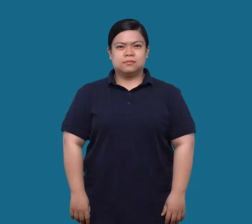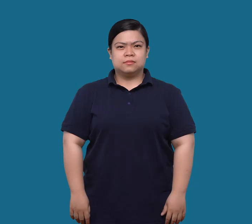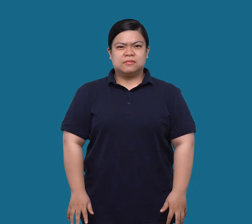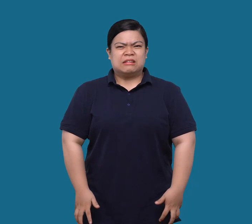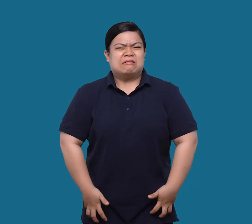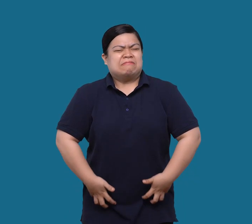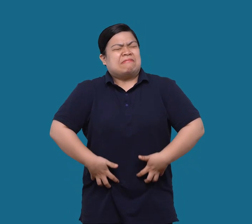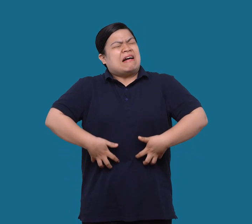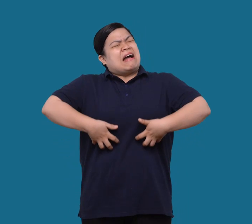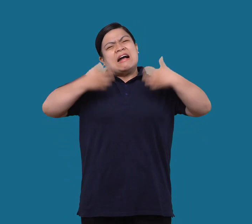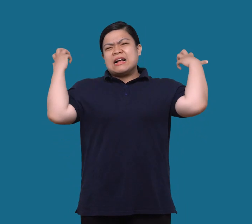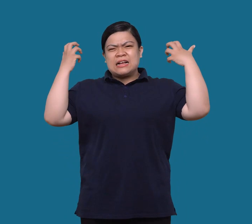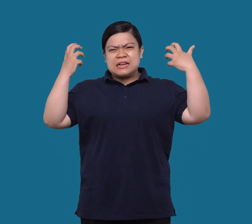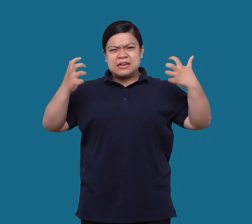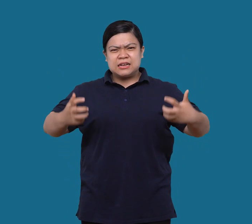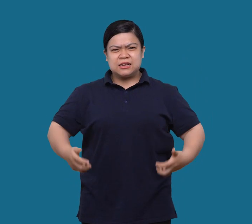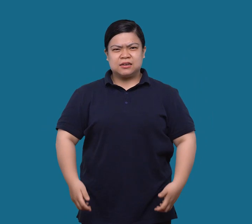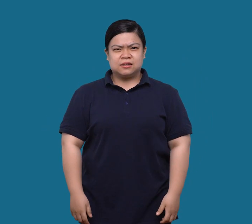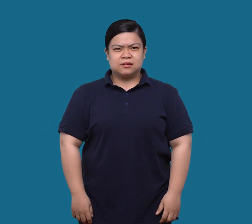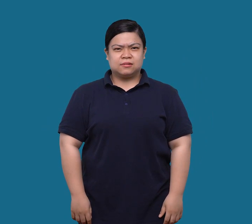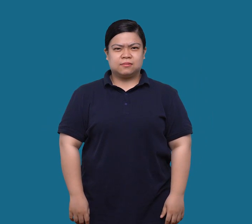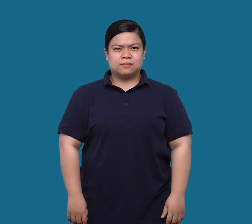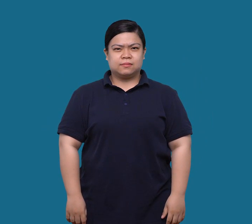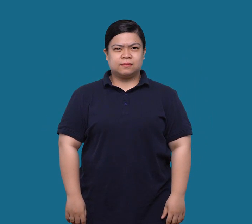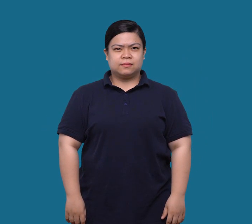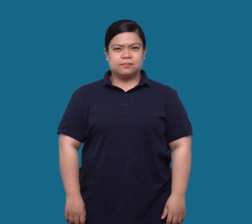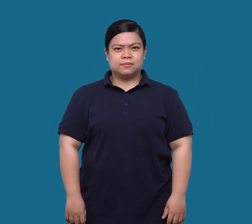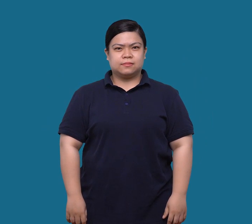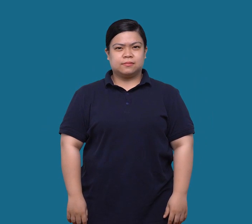căm thù